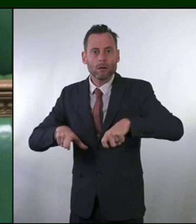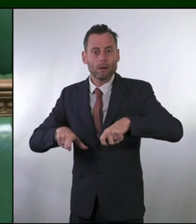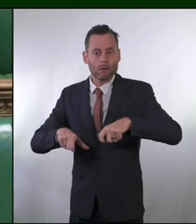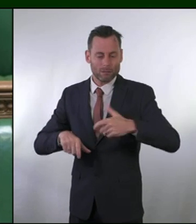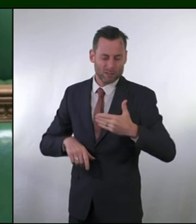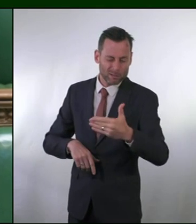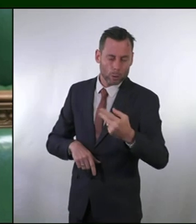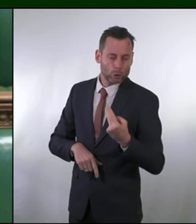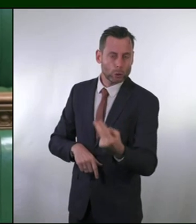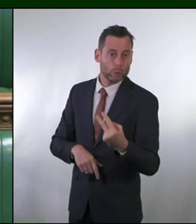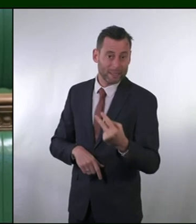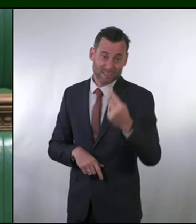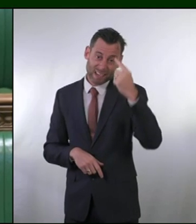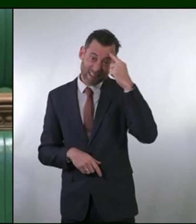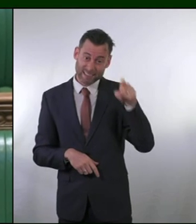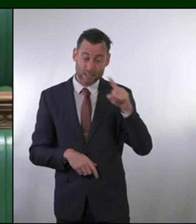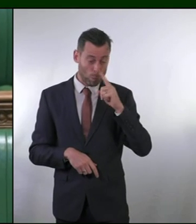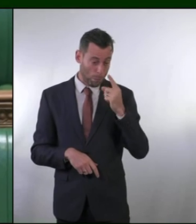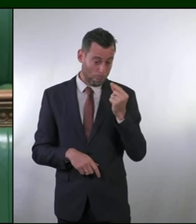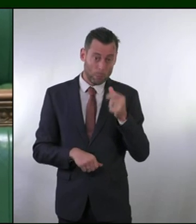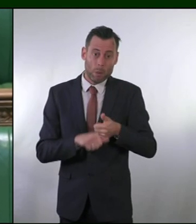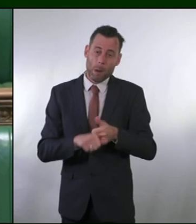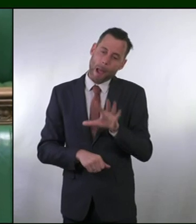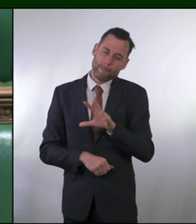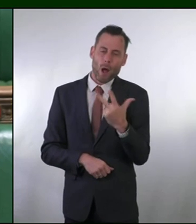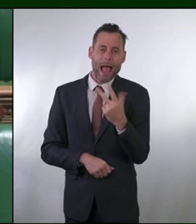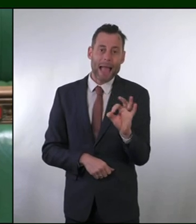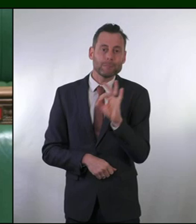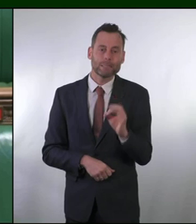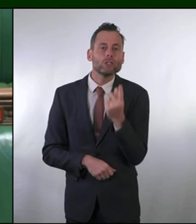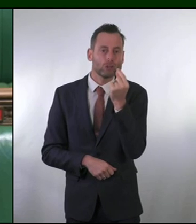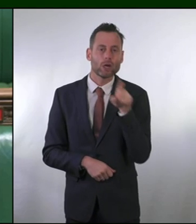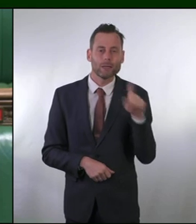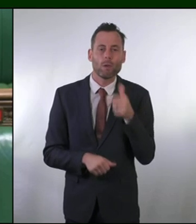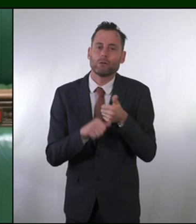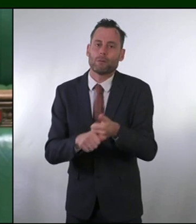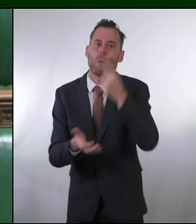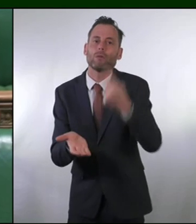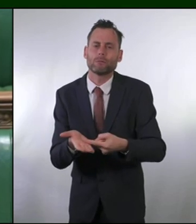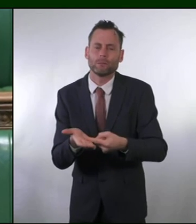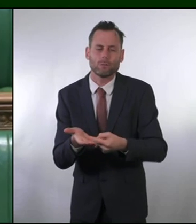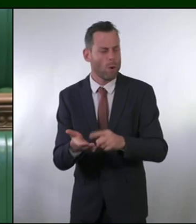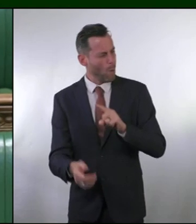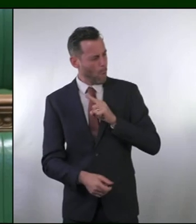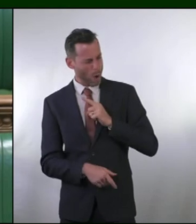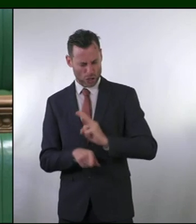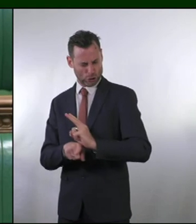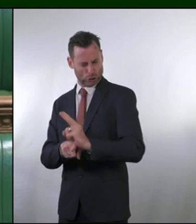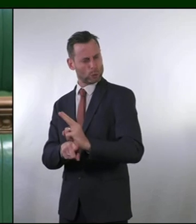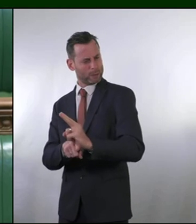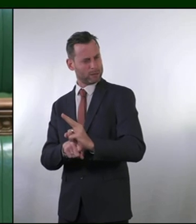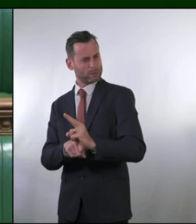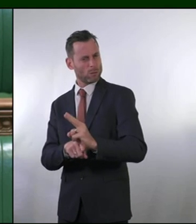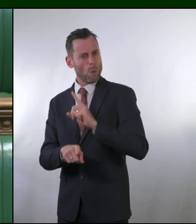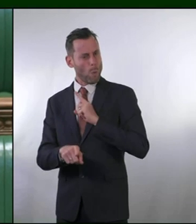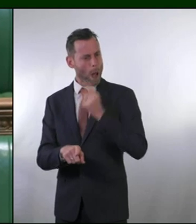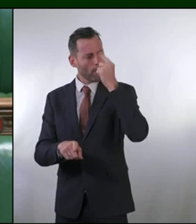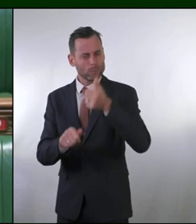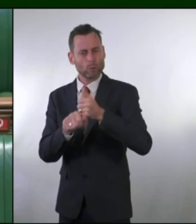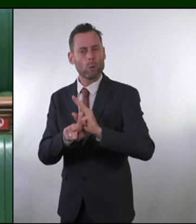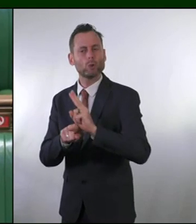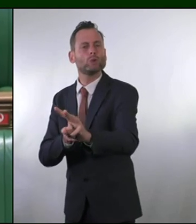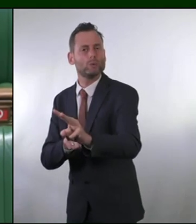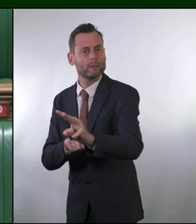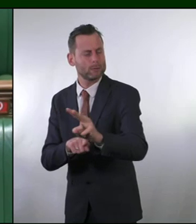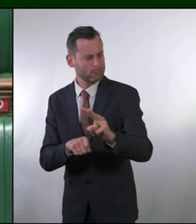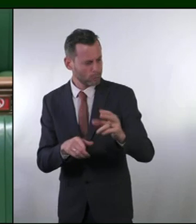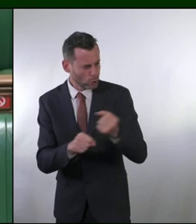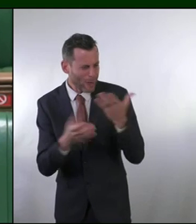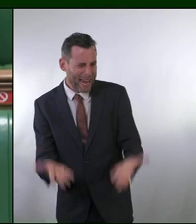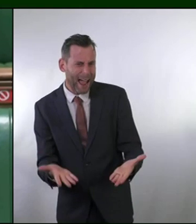Is that right? If it is, why does he not do it now, save lives, fix testing and protect the NHS?